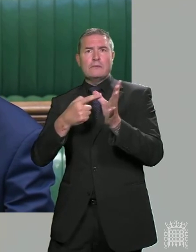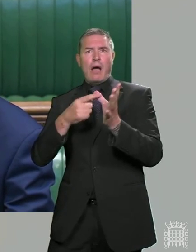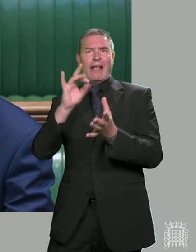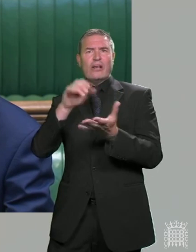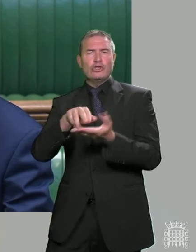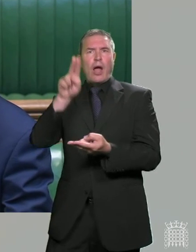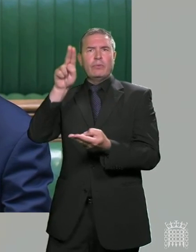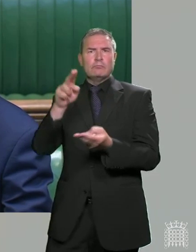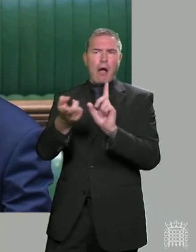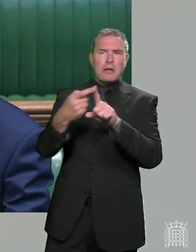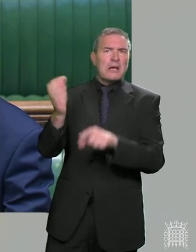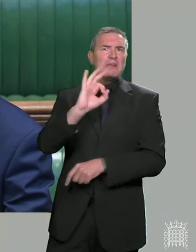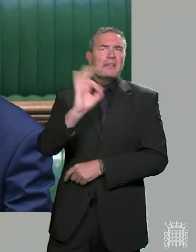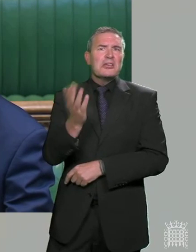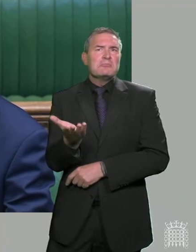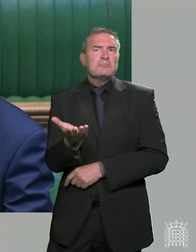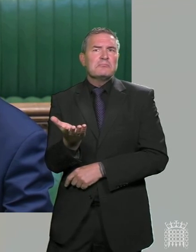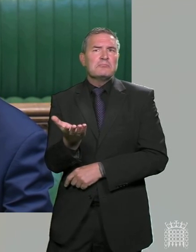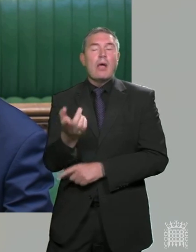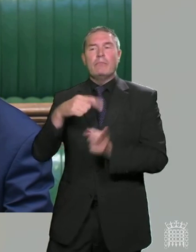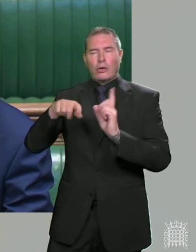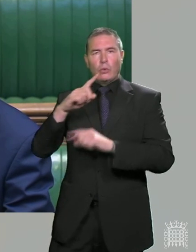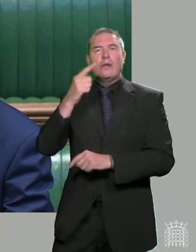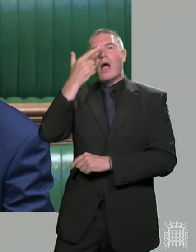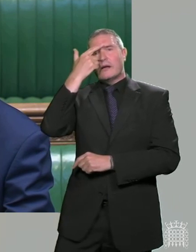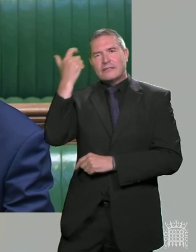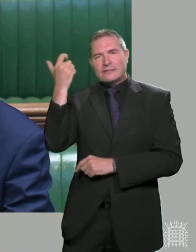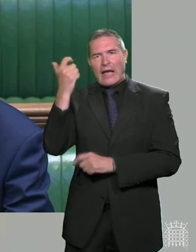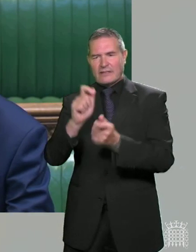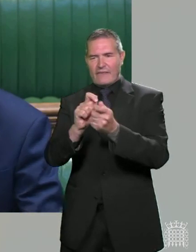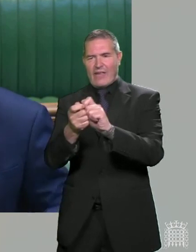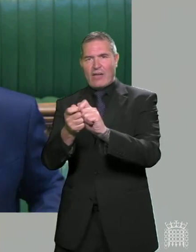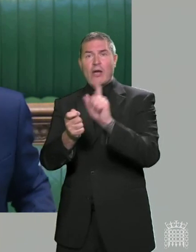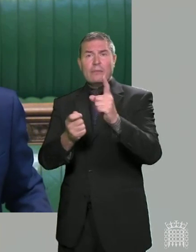Answer came there none, other than that, apparently, we understand the variants.